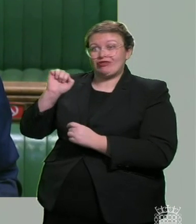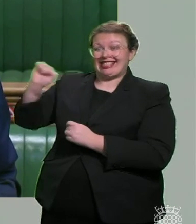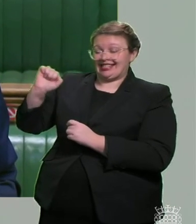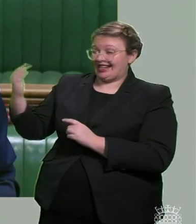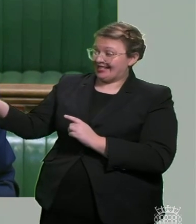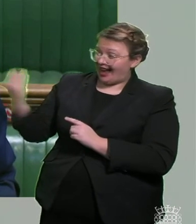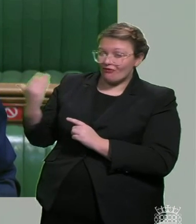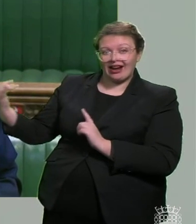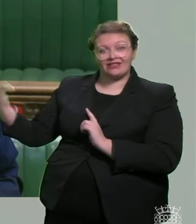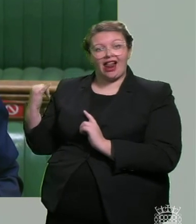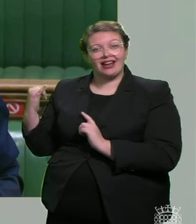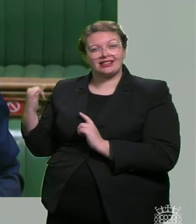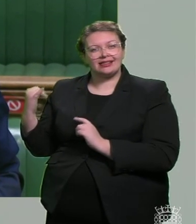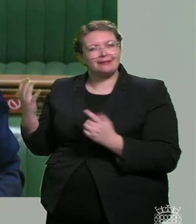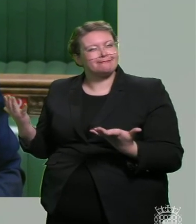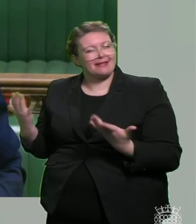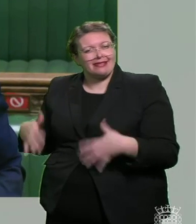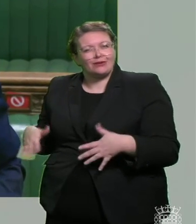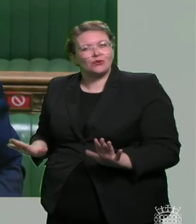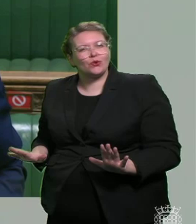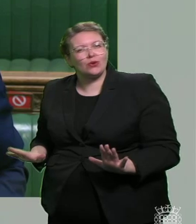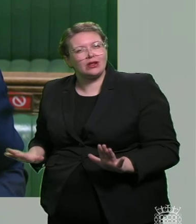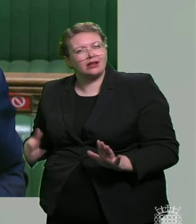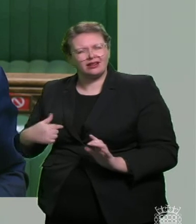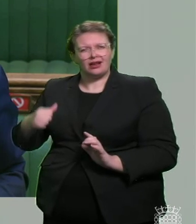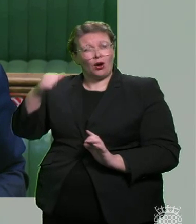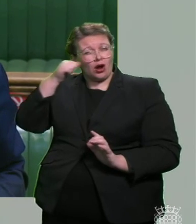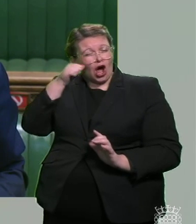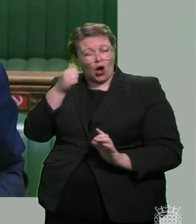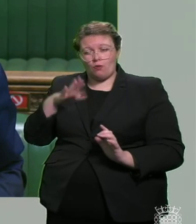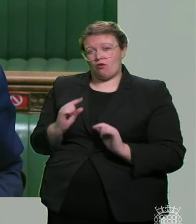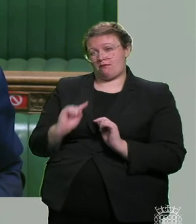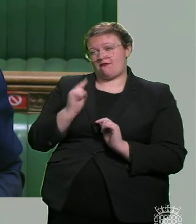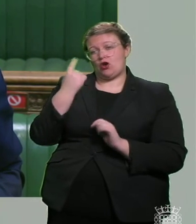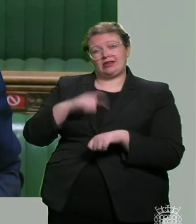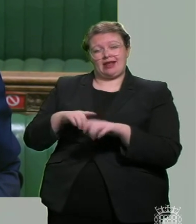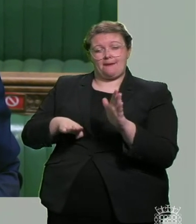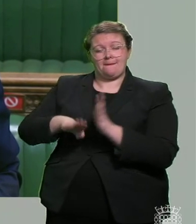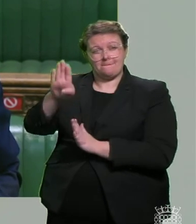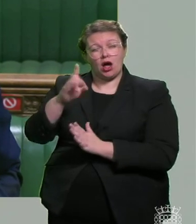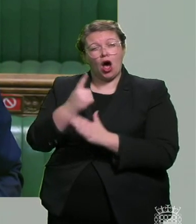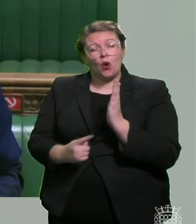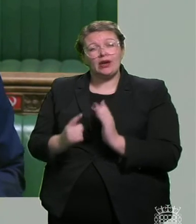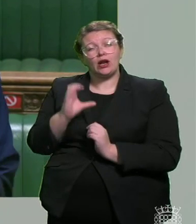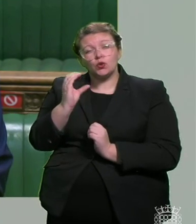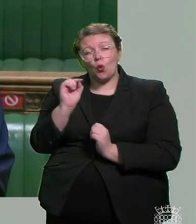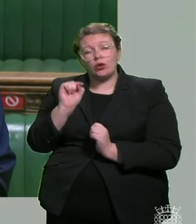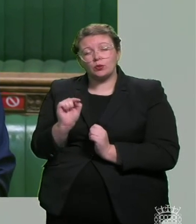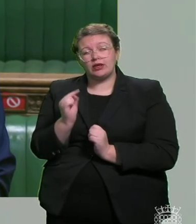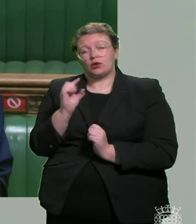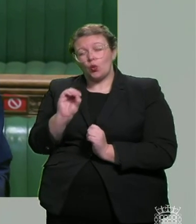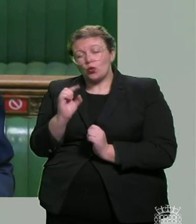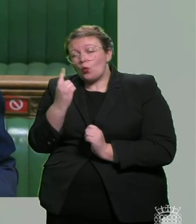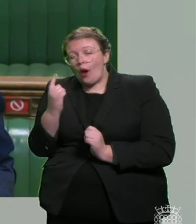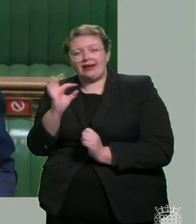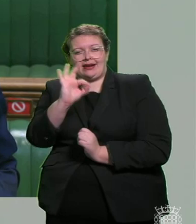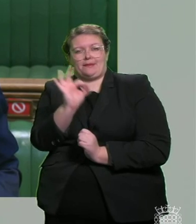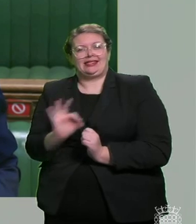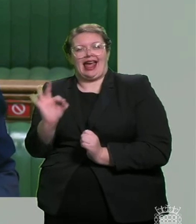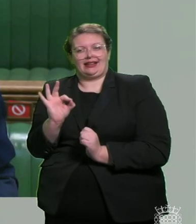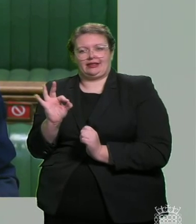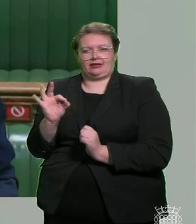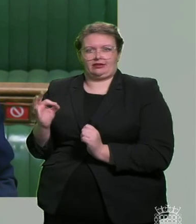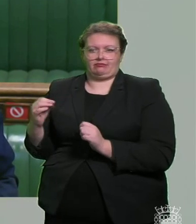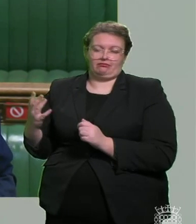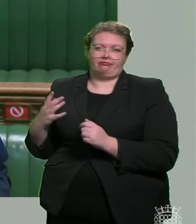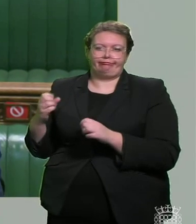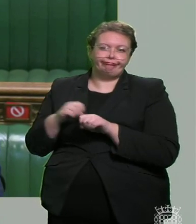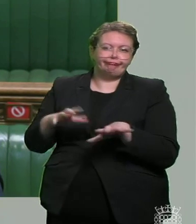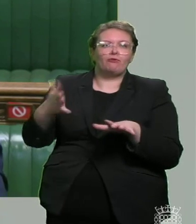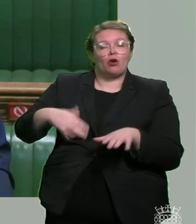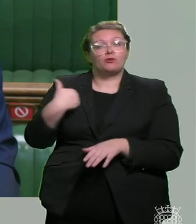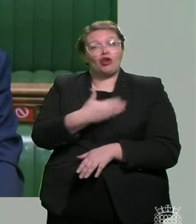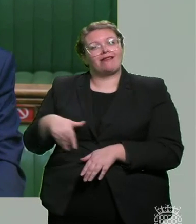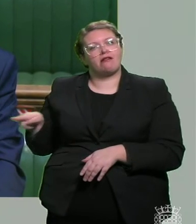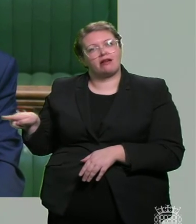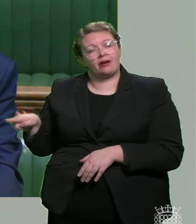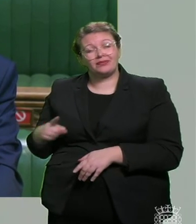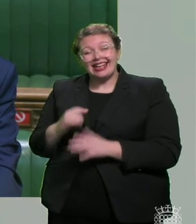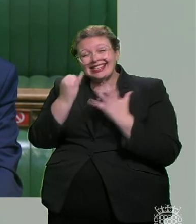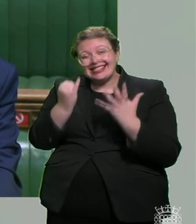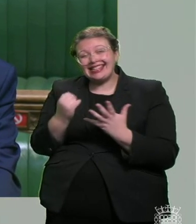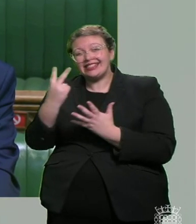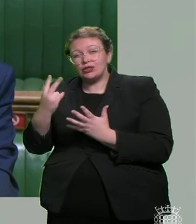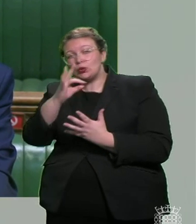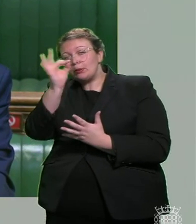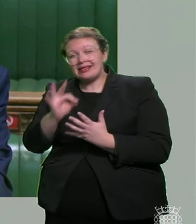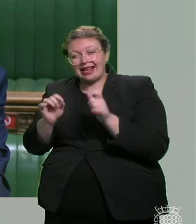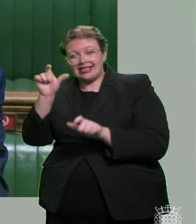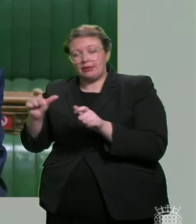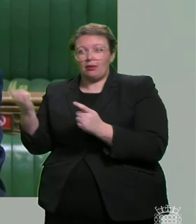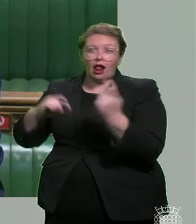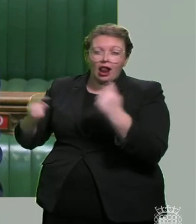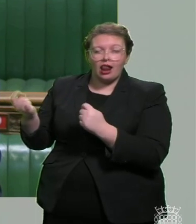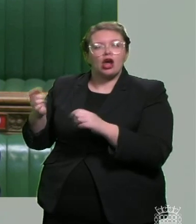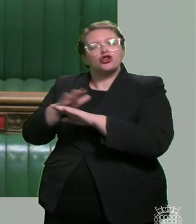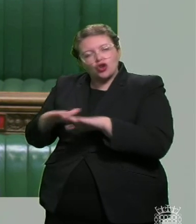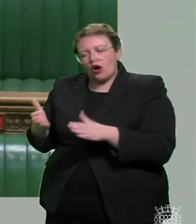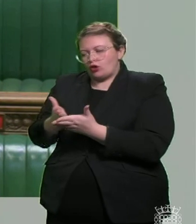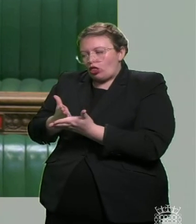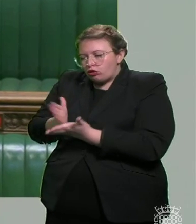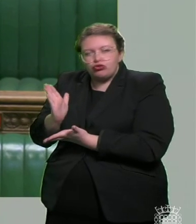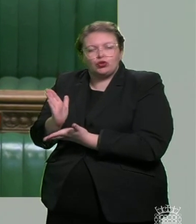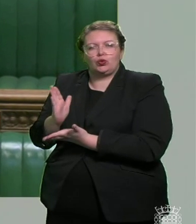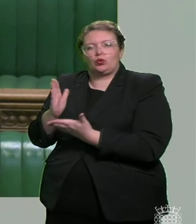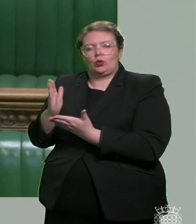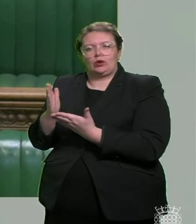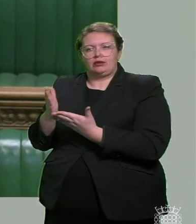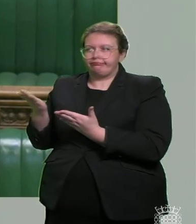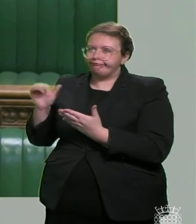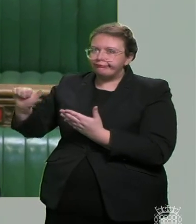We know from the first wave of the pandemic that only 0.1% of virus cases came from China, where we had restrictions, whereas 62% came indirectly from France and Spain, where there were no restrictions.